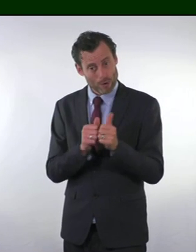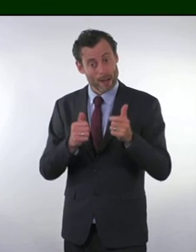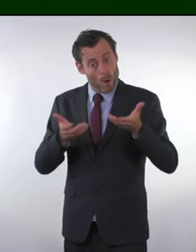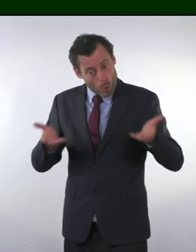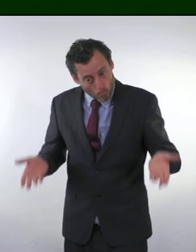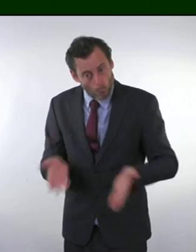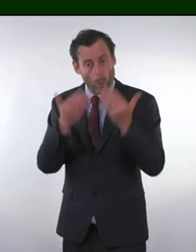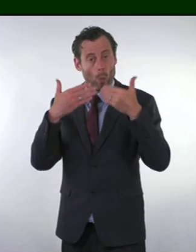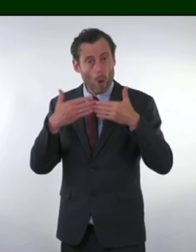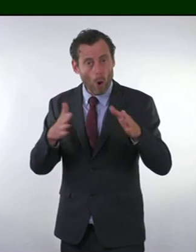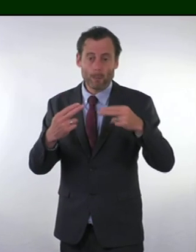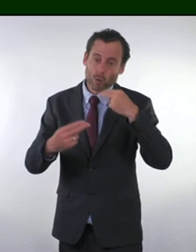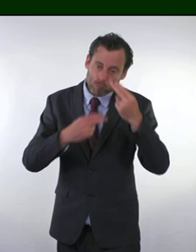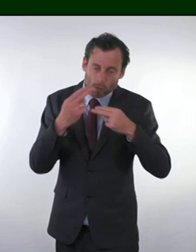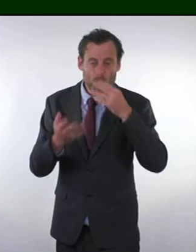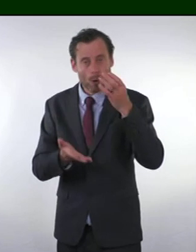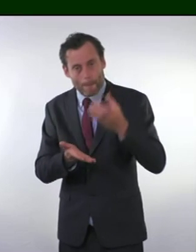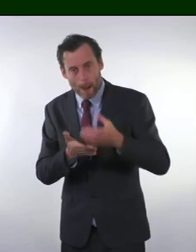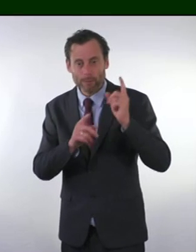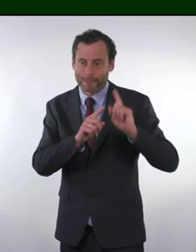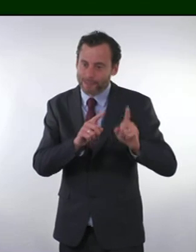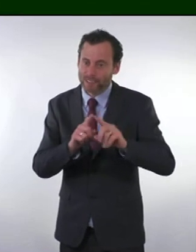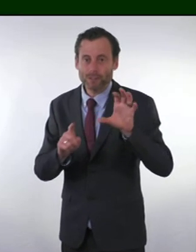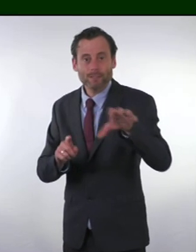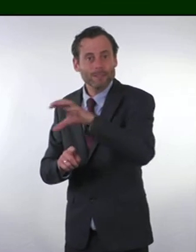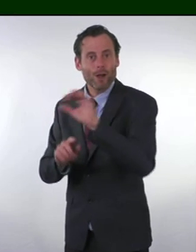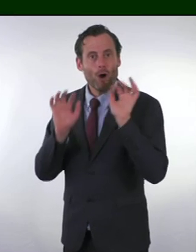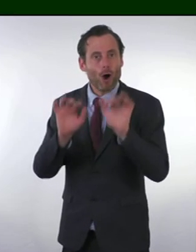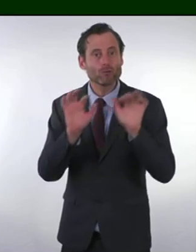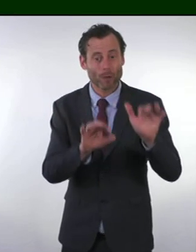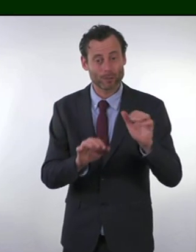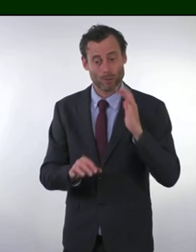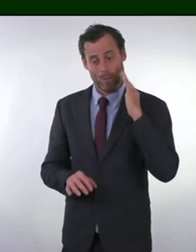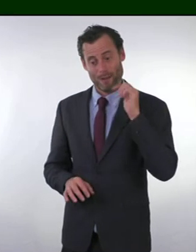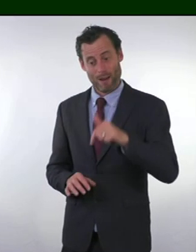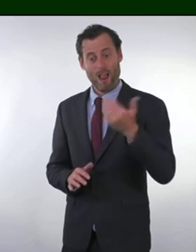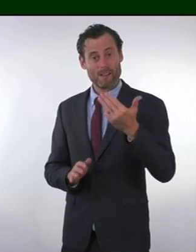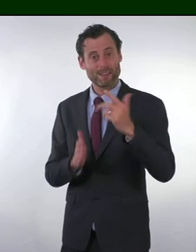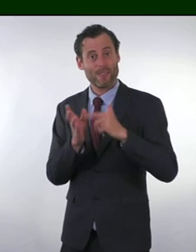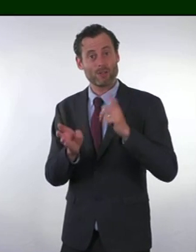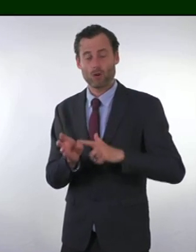indoor attractions by no later than 19 July?